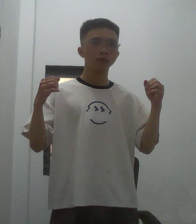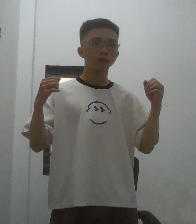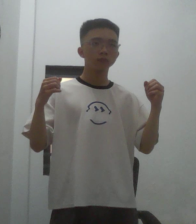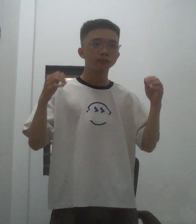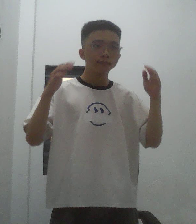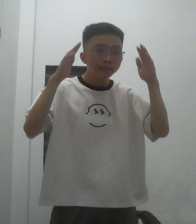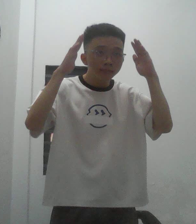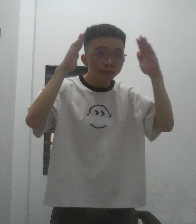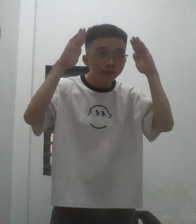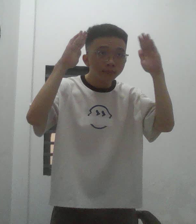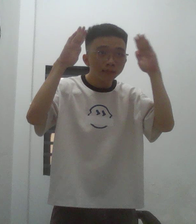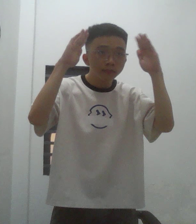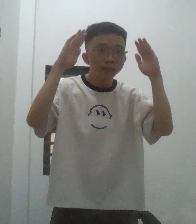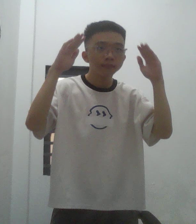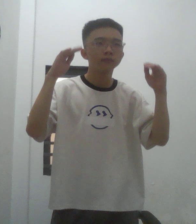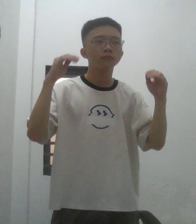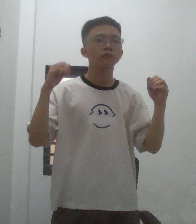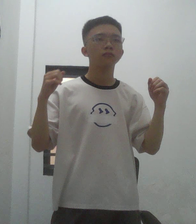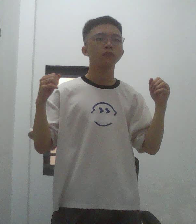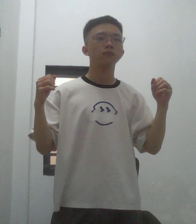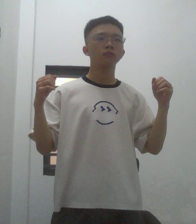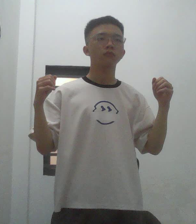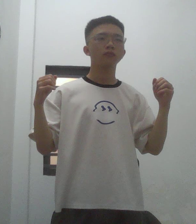xin chao